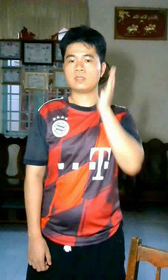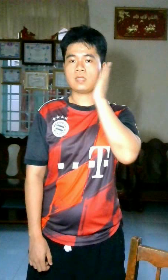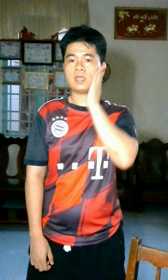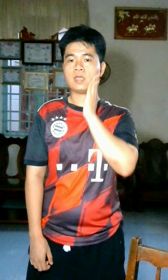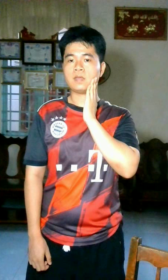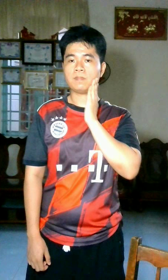dep